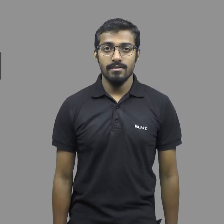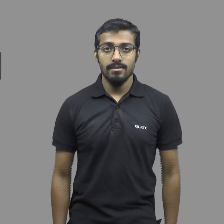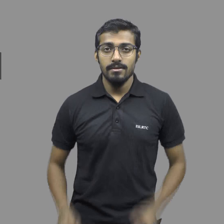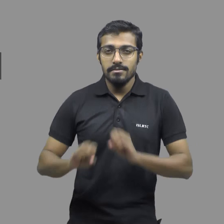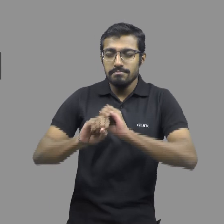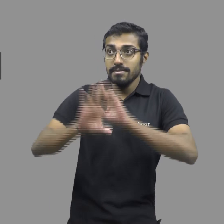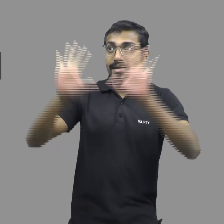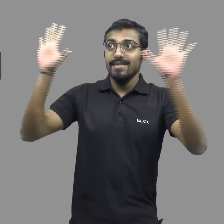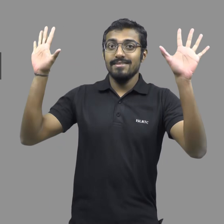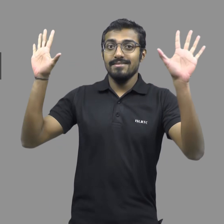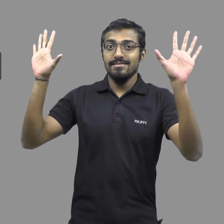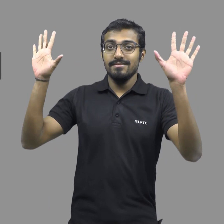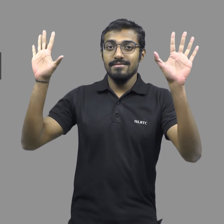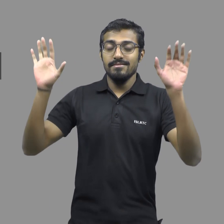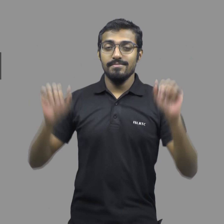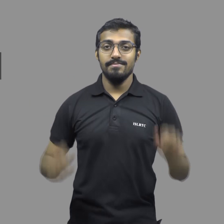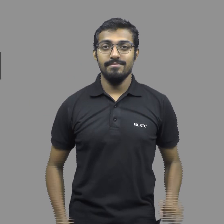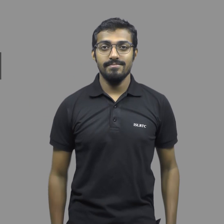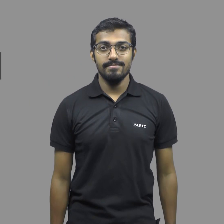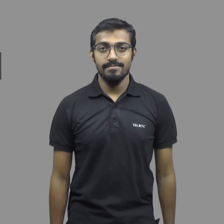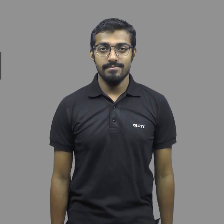Bright